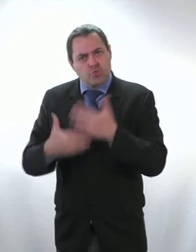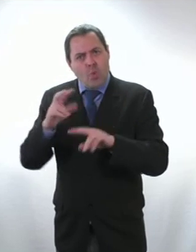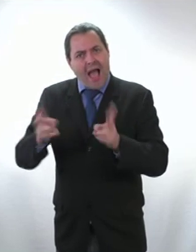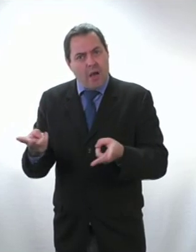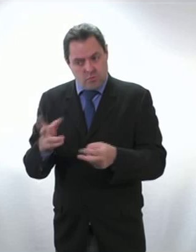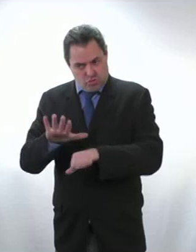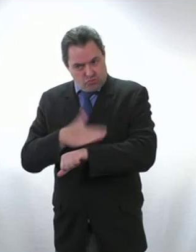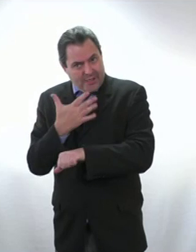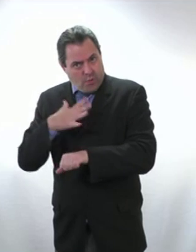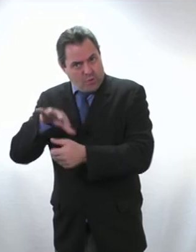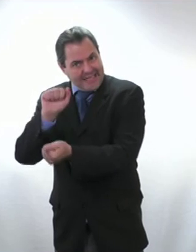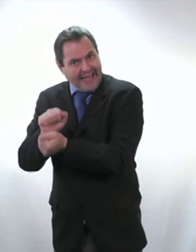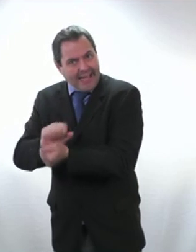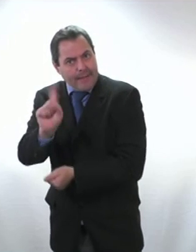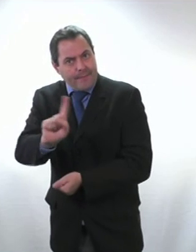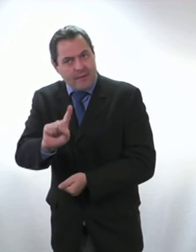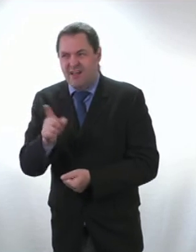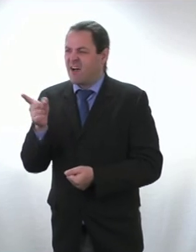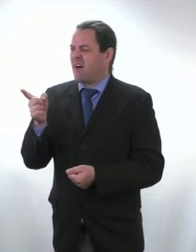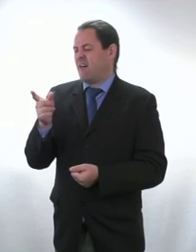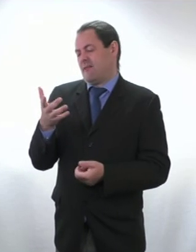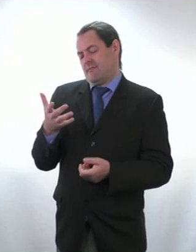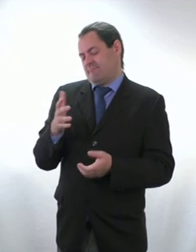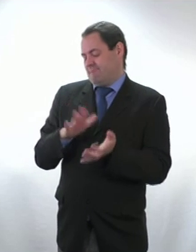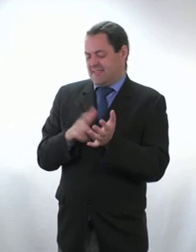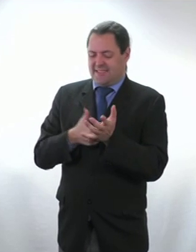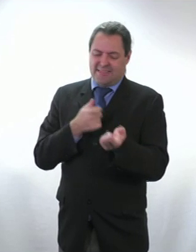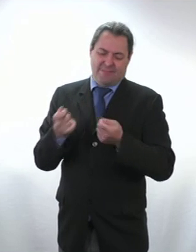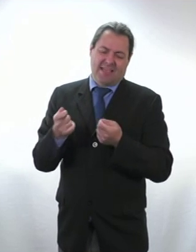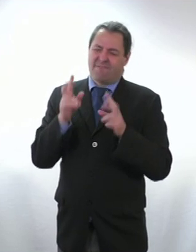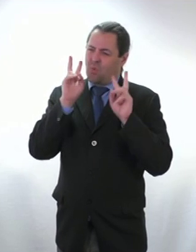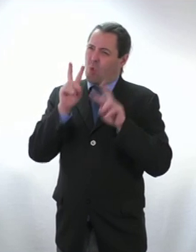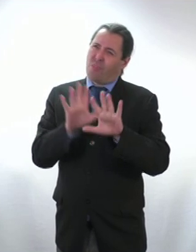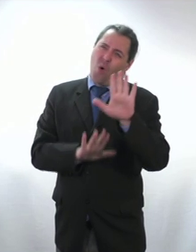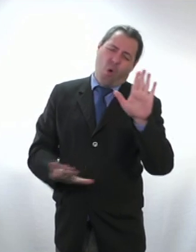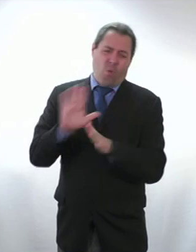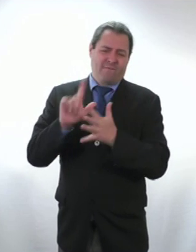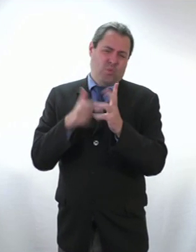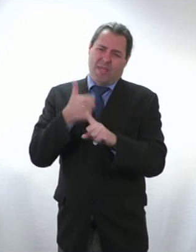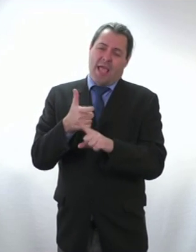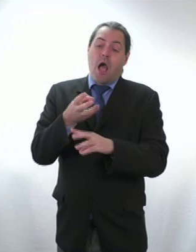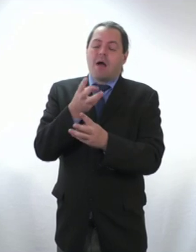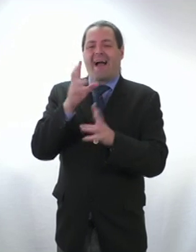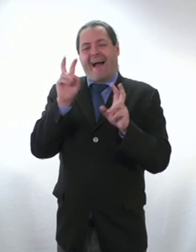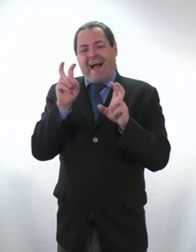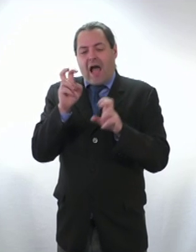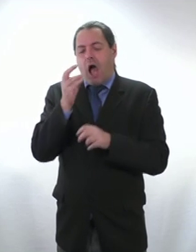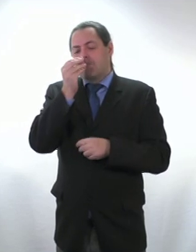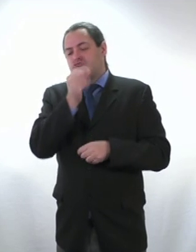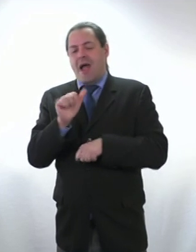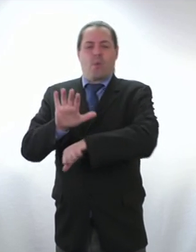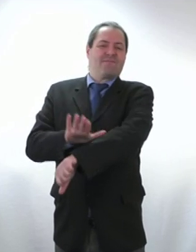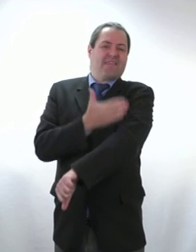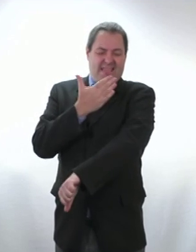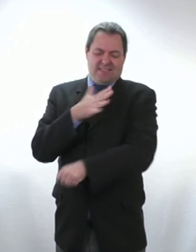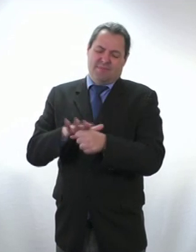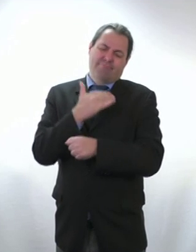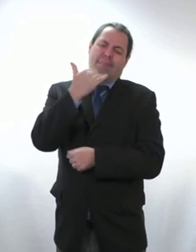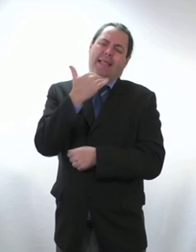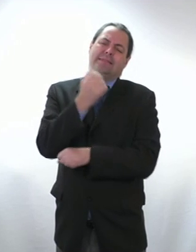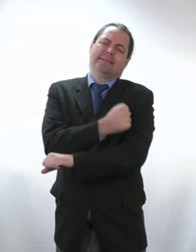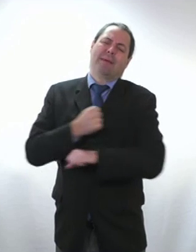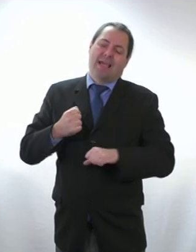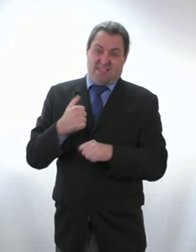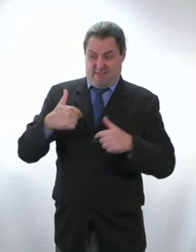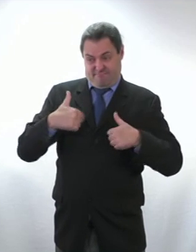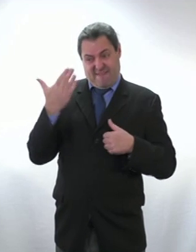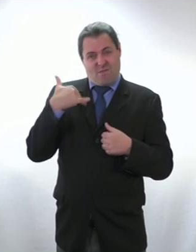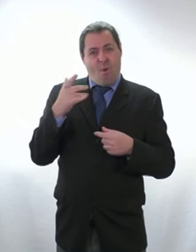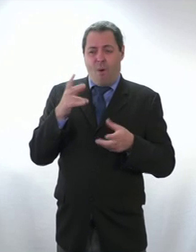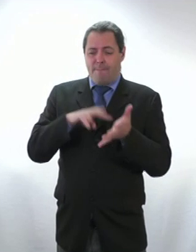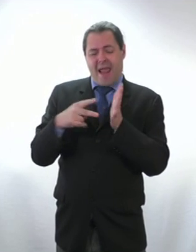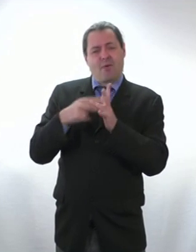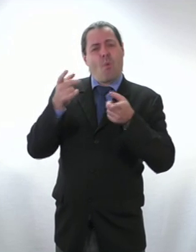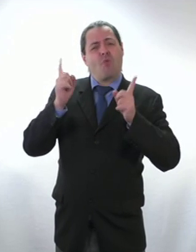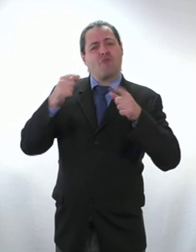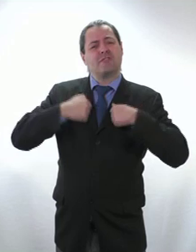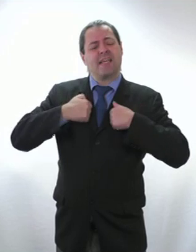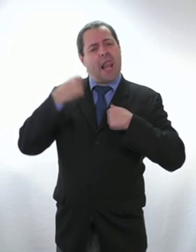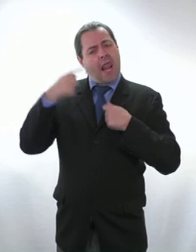There is abundant brownfield space across the whole UK, and I speak as someone who used to be the planning authority for London, and I know whereof I speak.